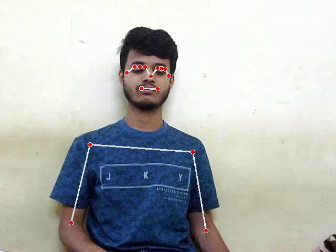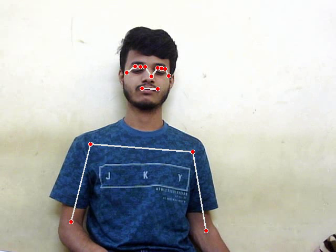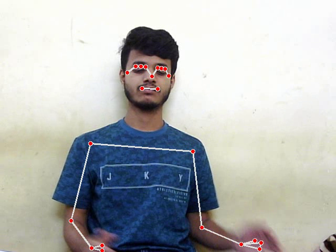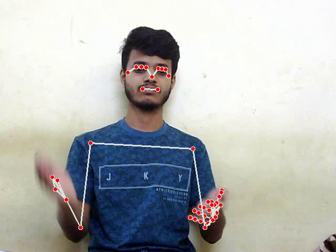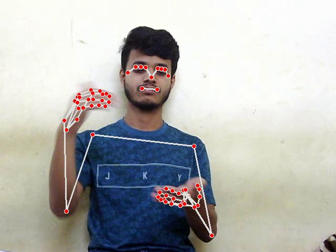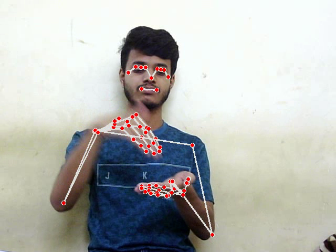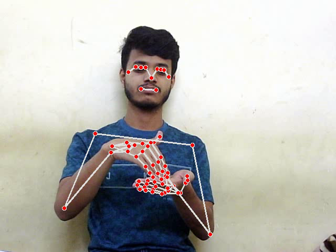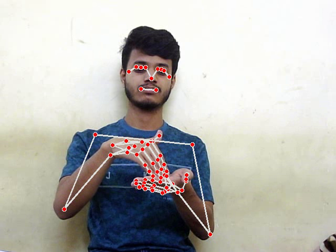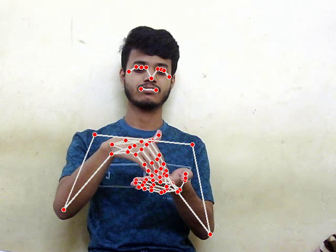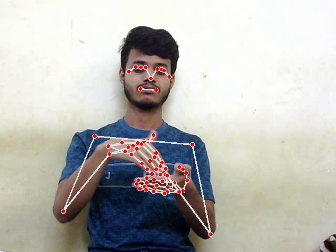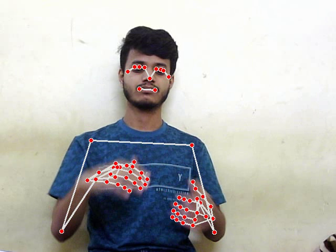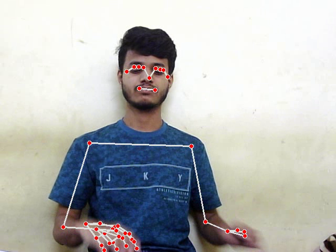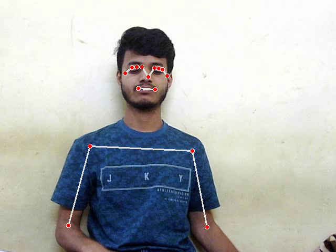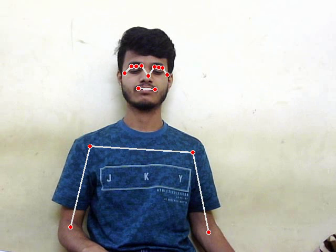again